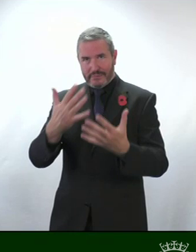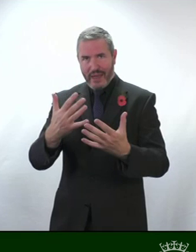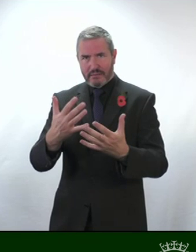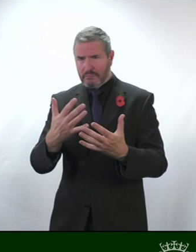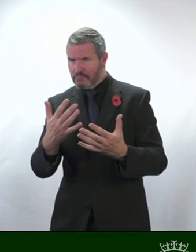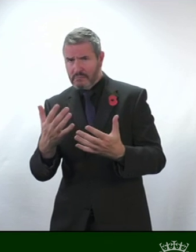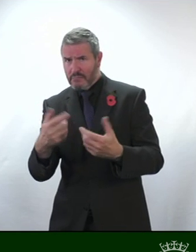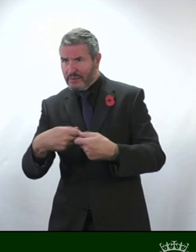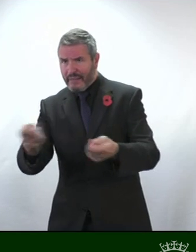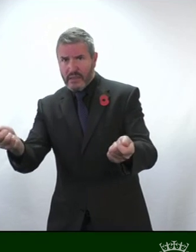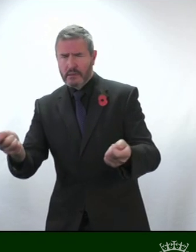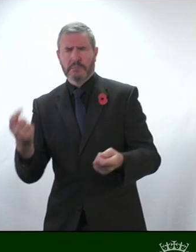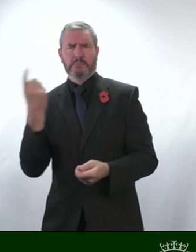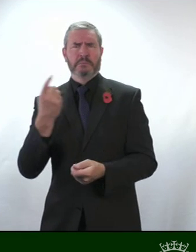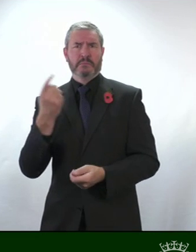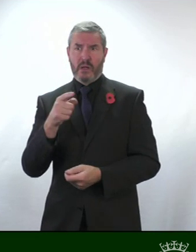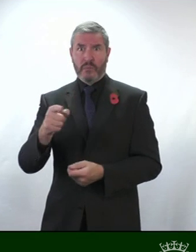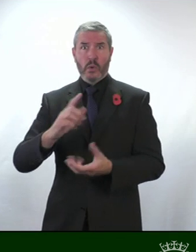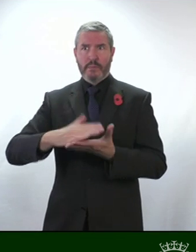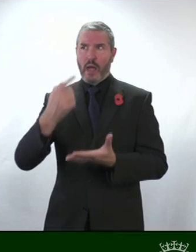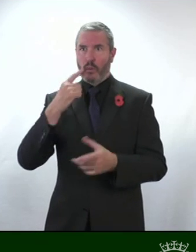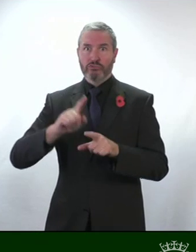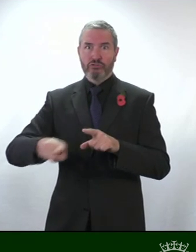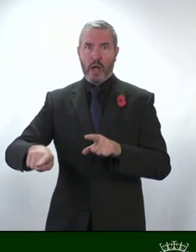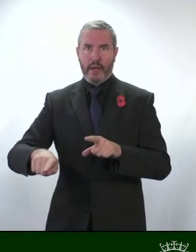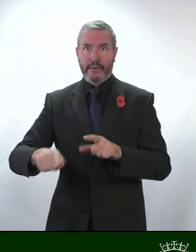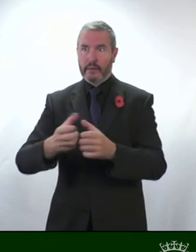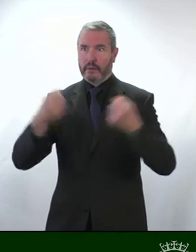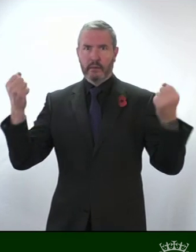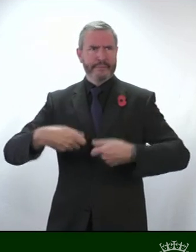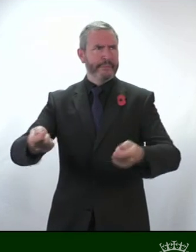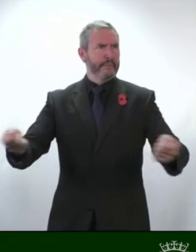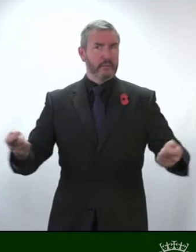I will do whatever I can to spring those laptops from the cupboard as fast as I can.